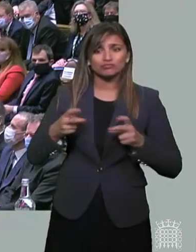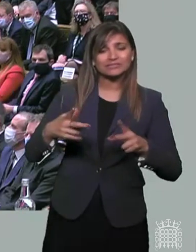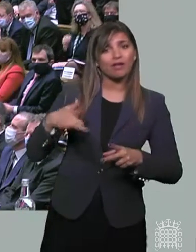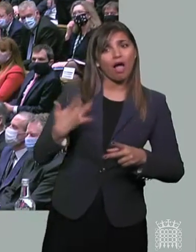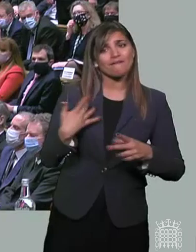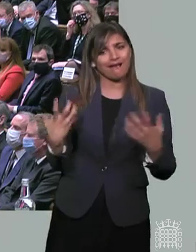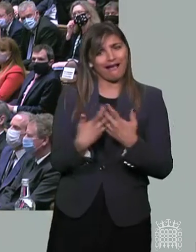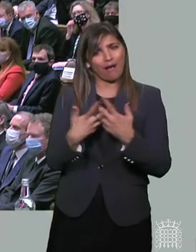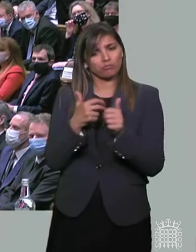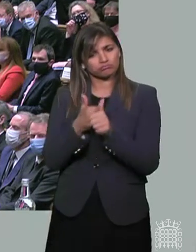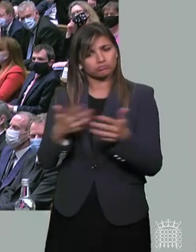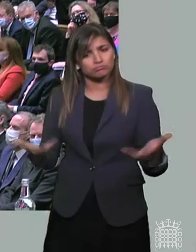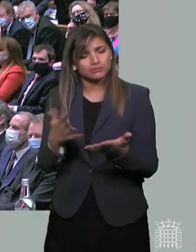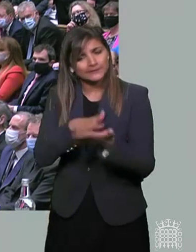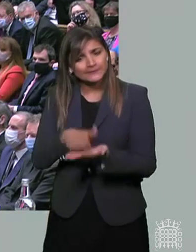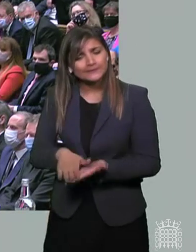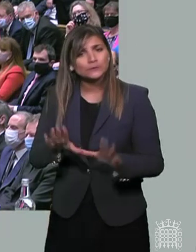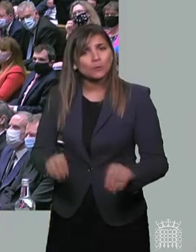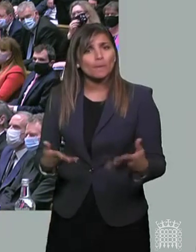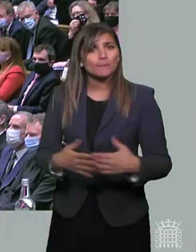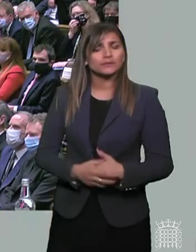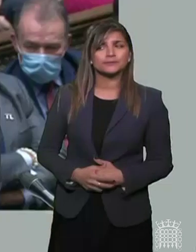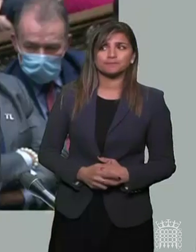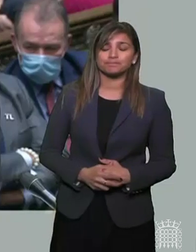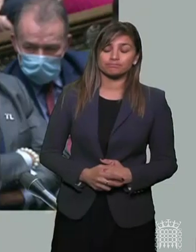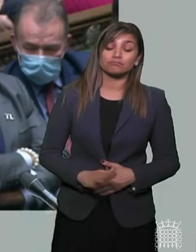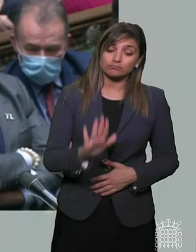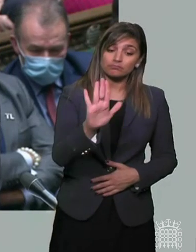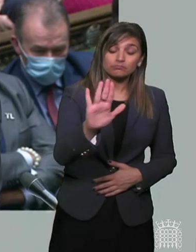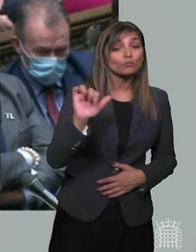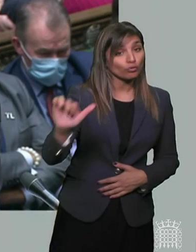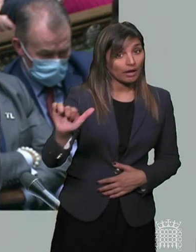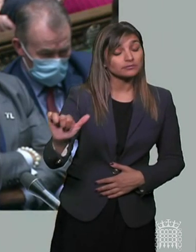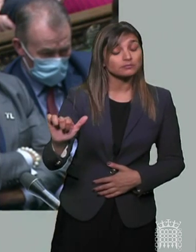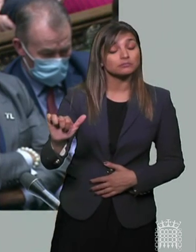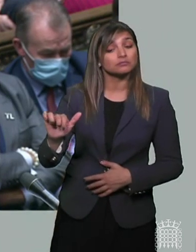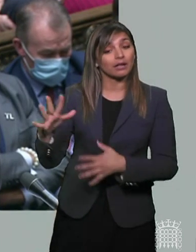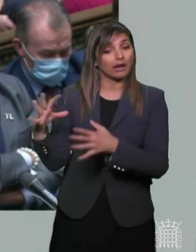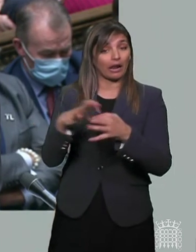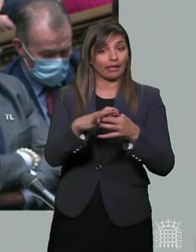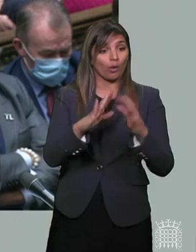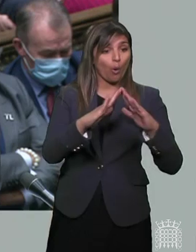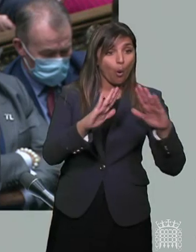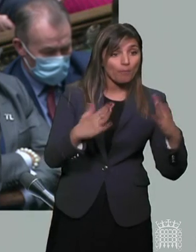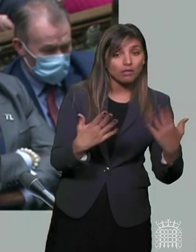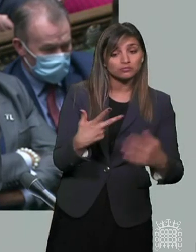My honourable Friend is completely right to draw the link between drug addiction and rough sleeping.